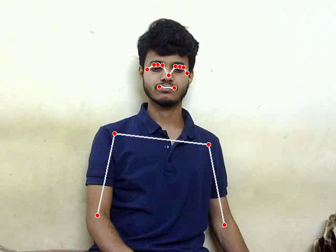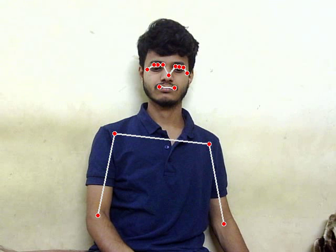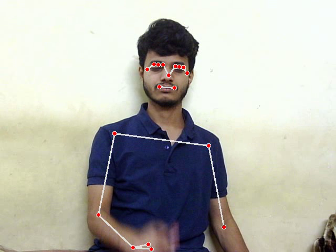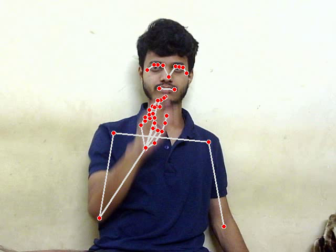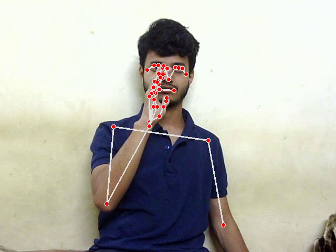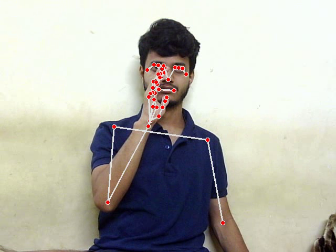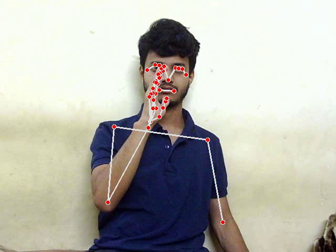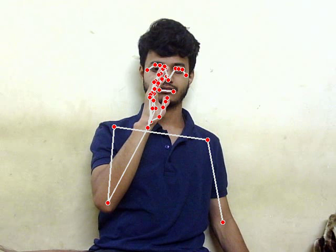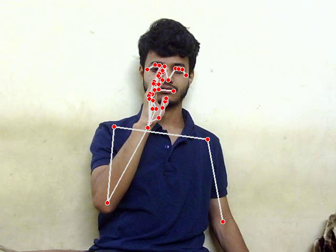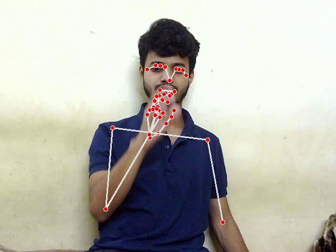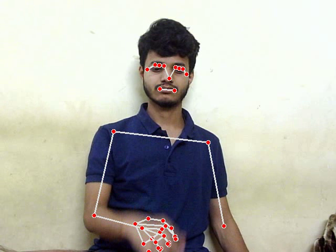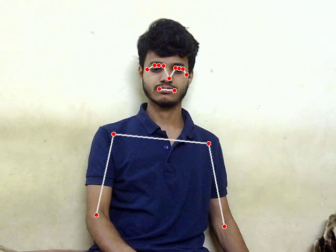mother